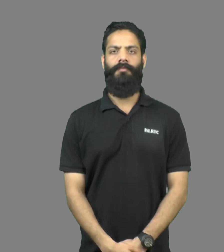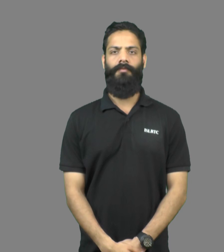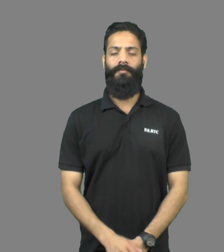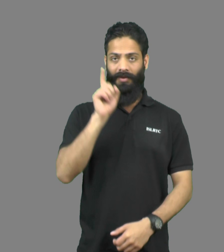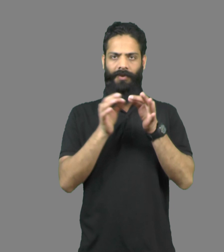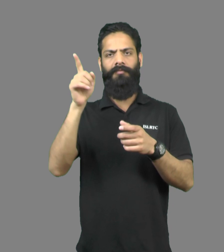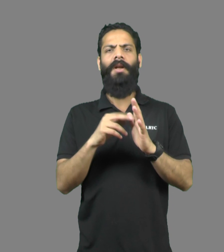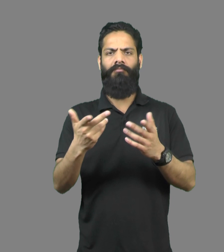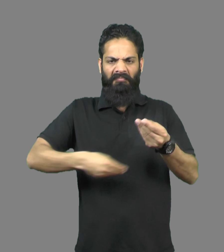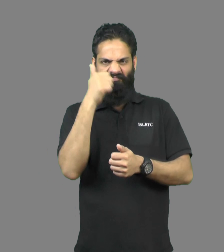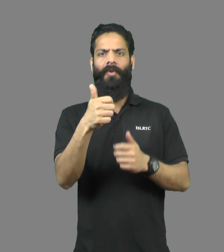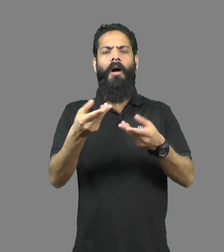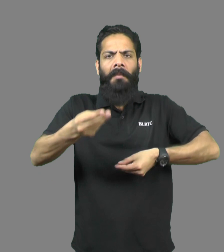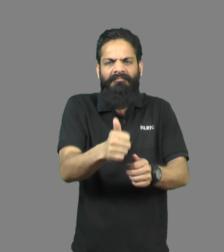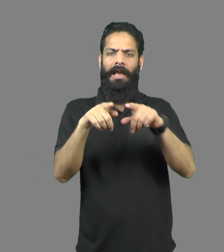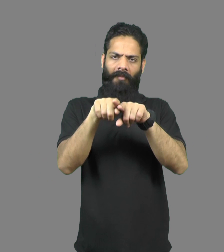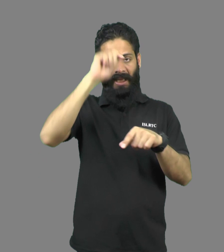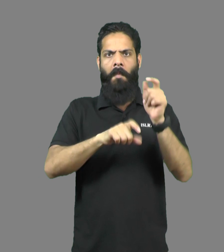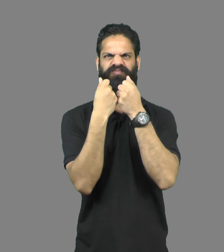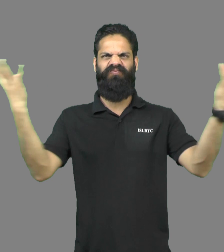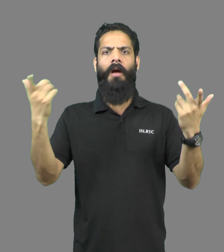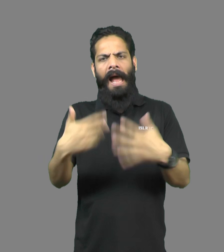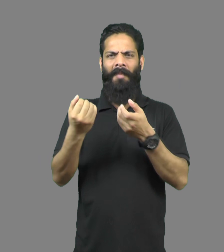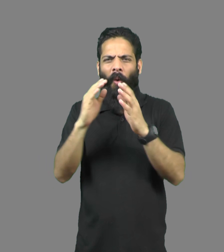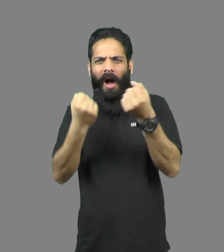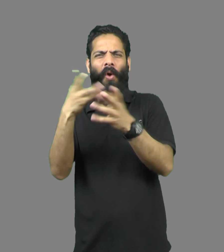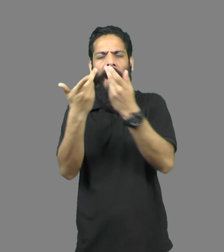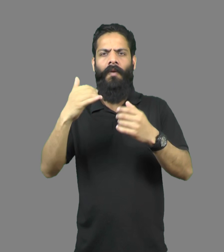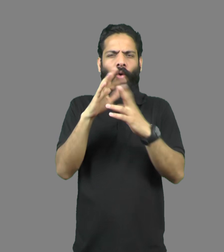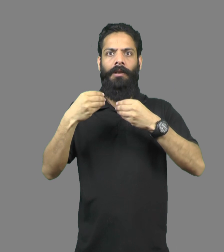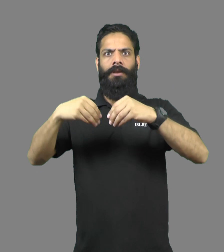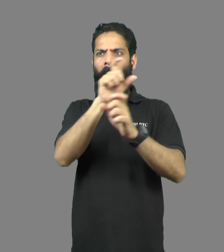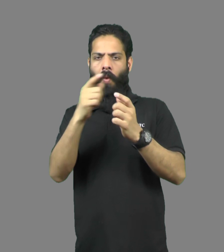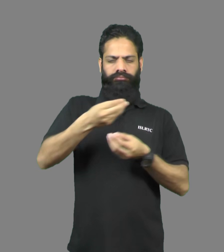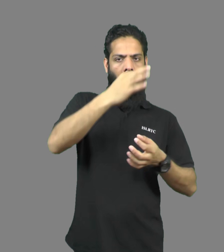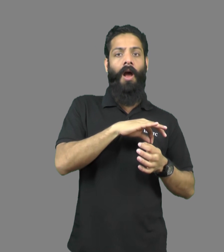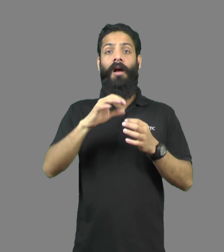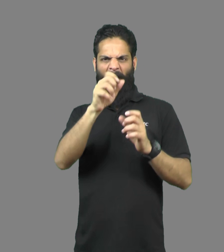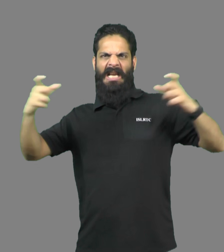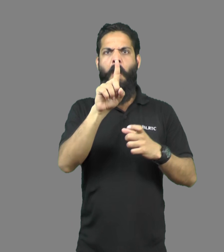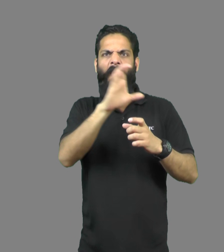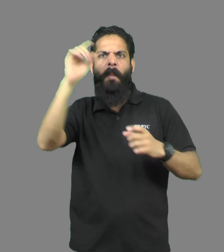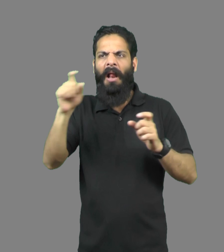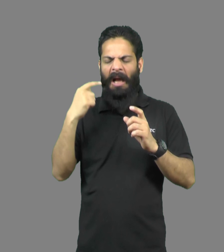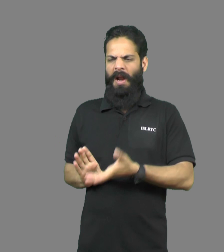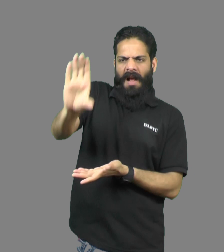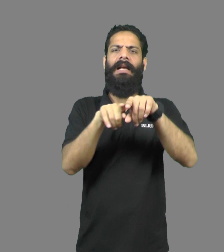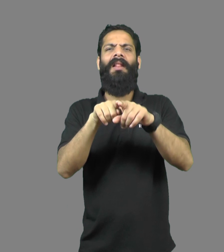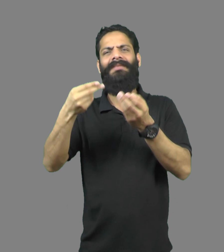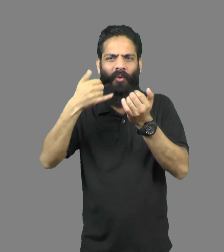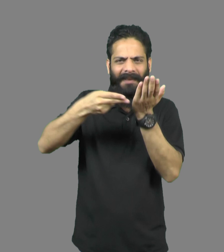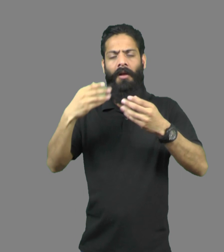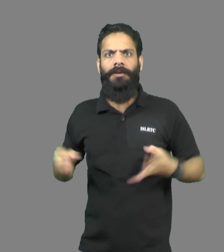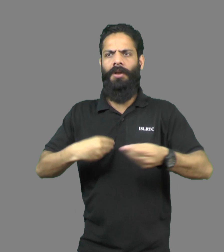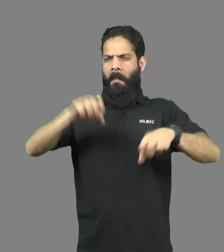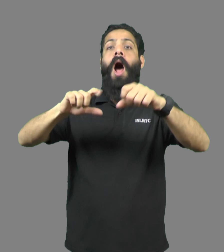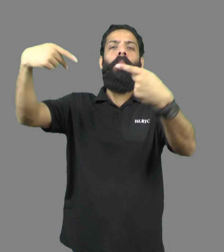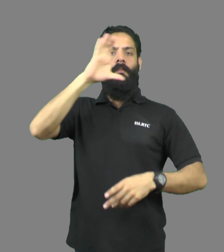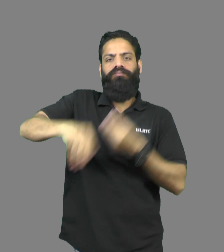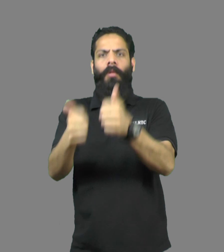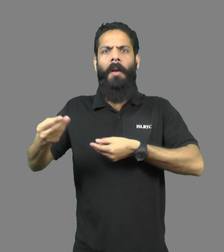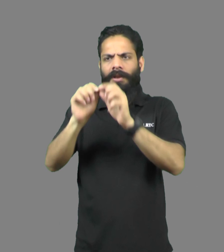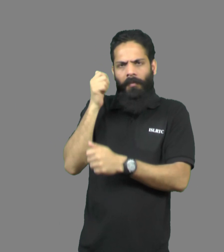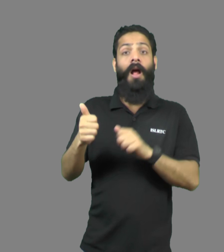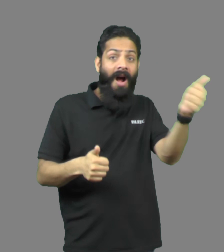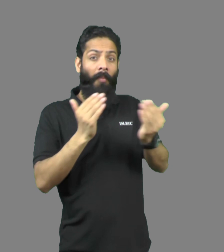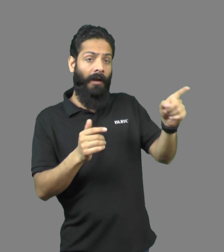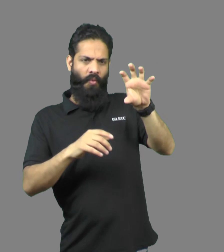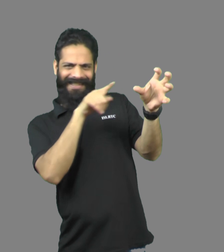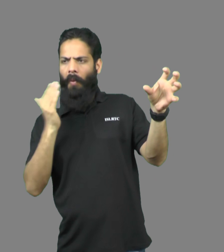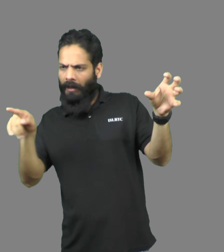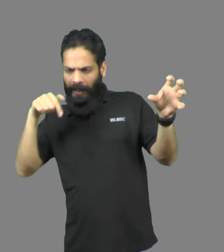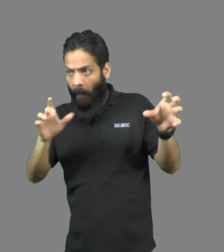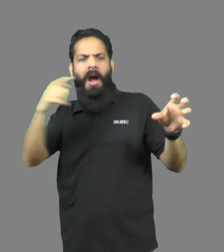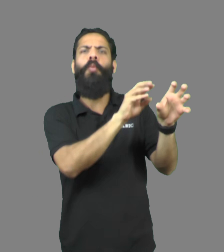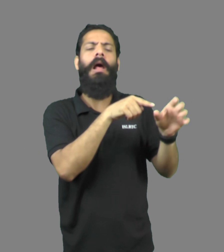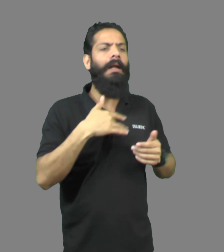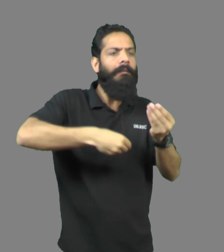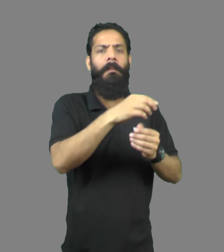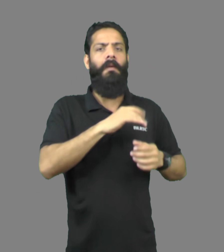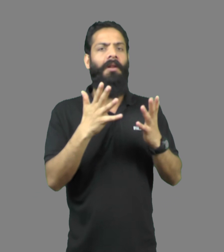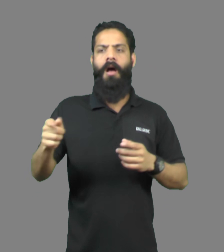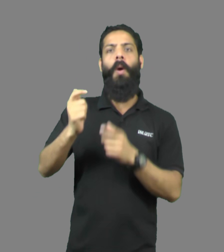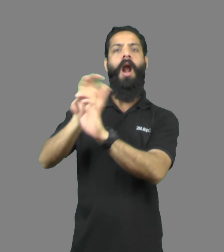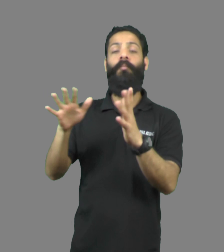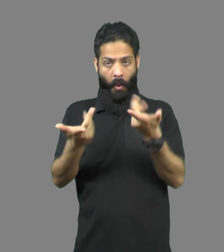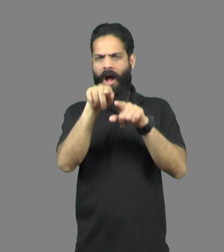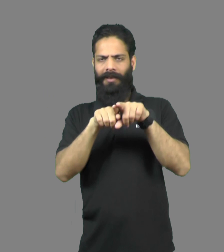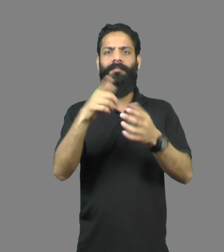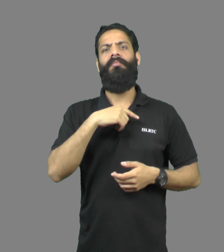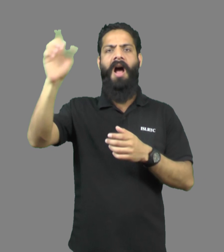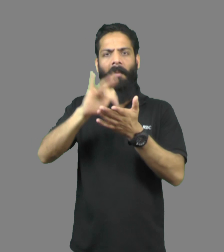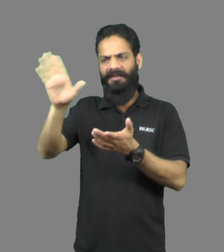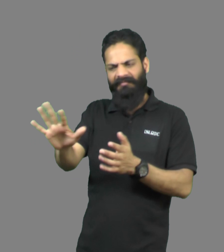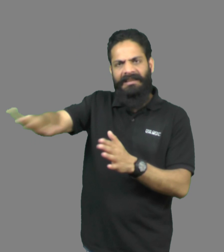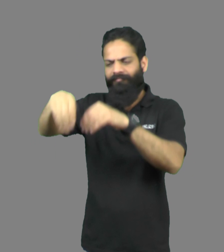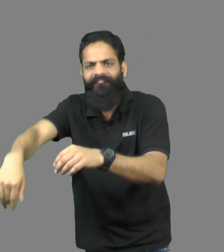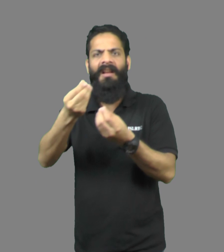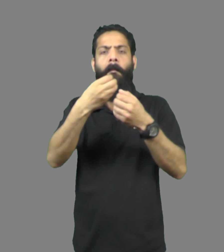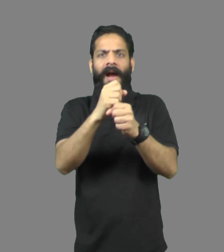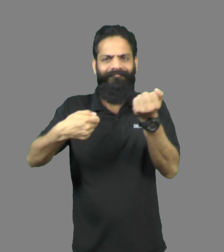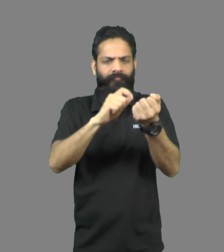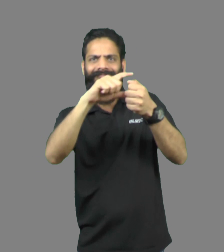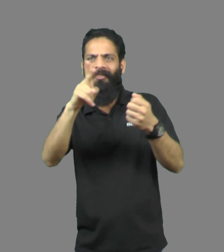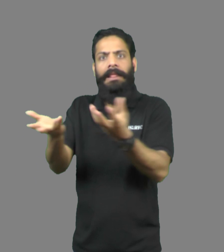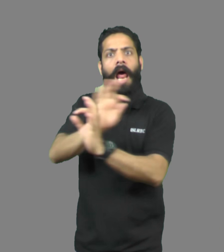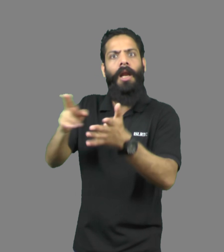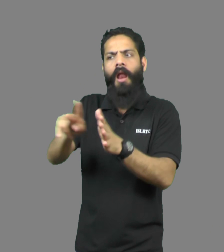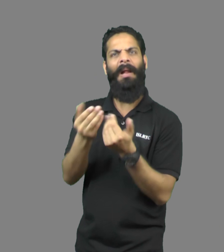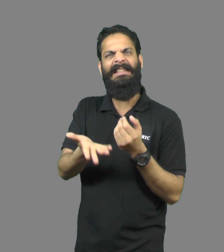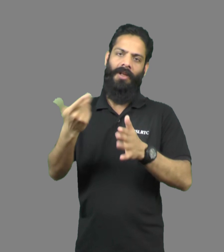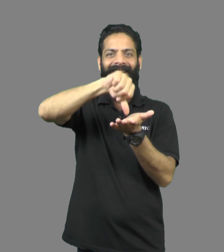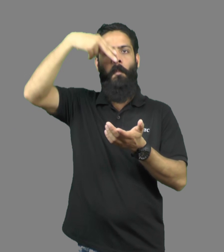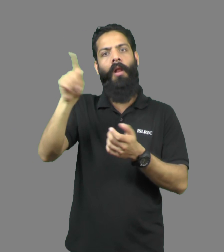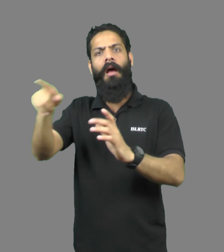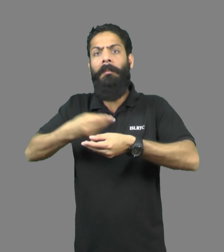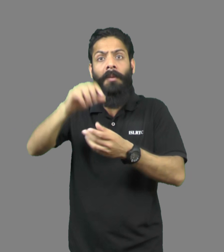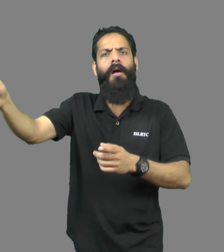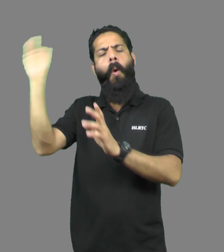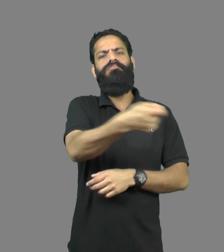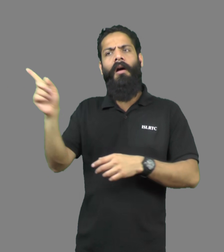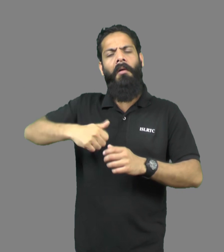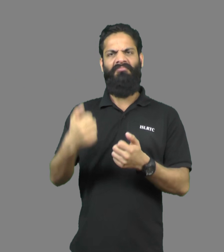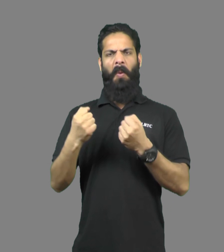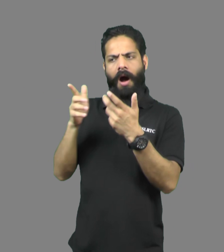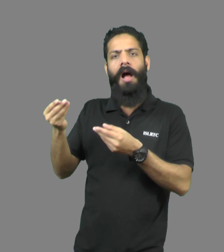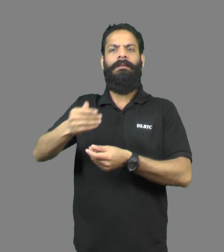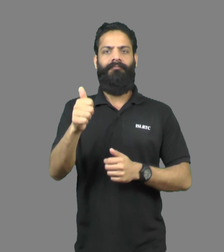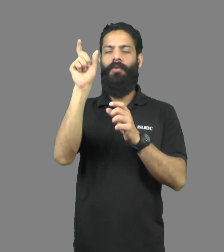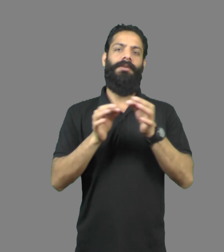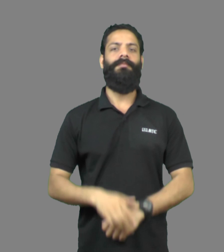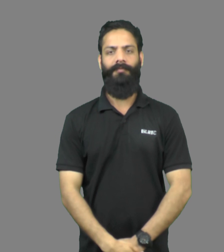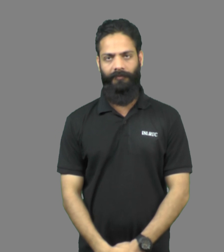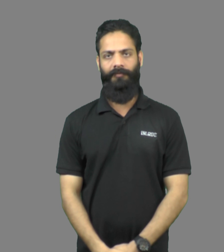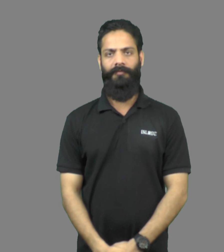Absolute Advantage